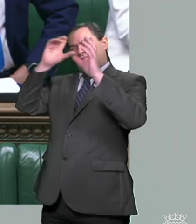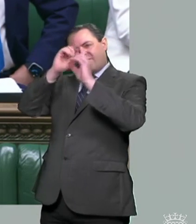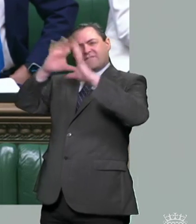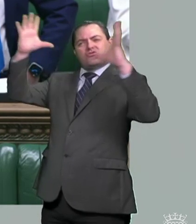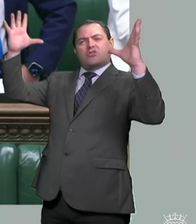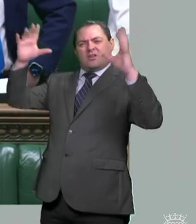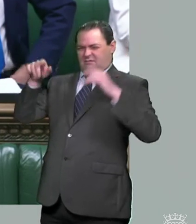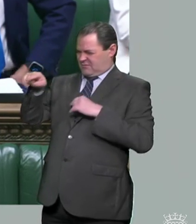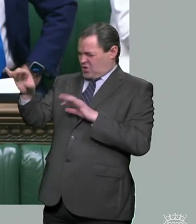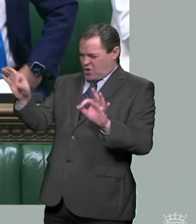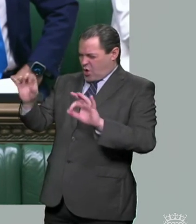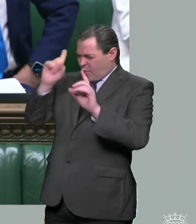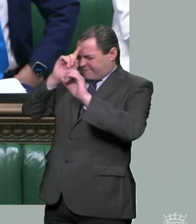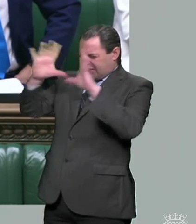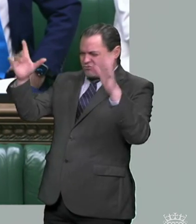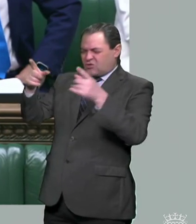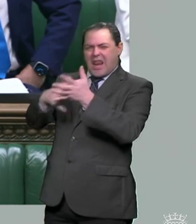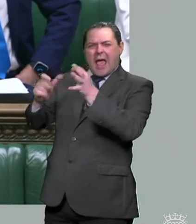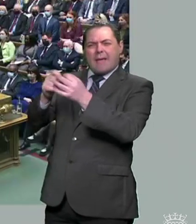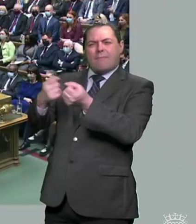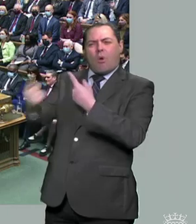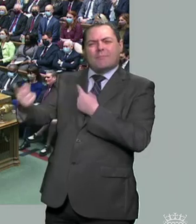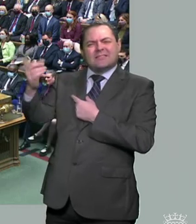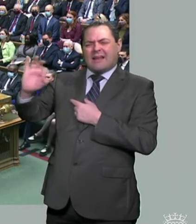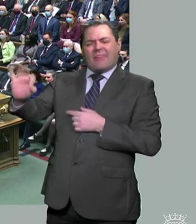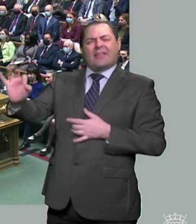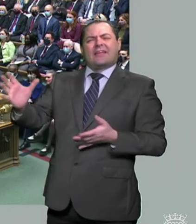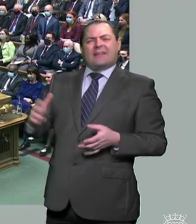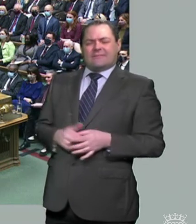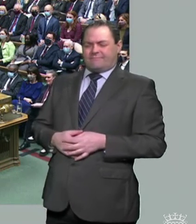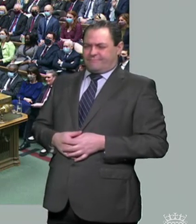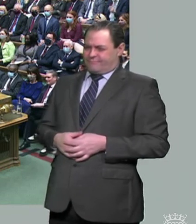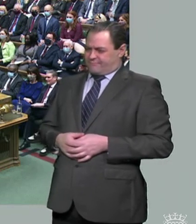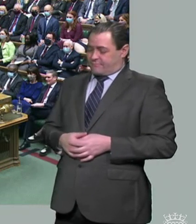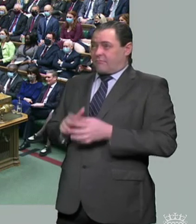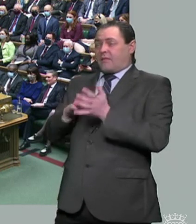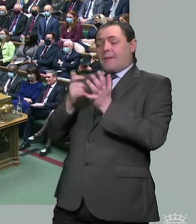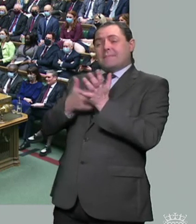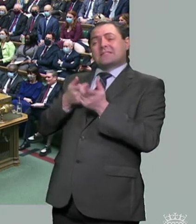The Opposition have nothing of the kind to offer the people of this country.